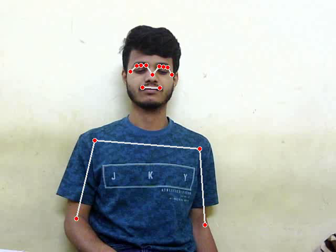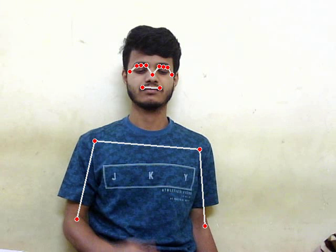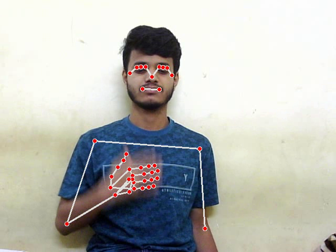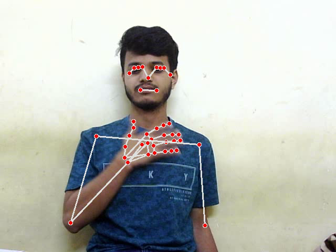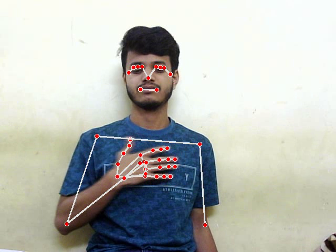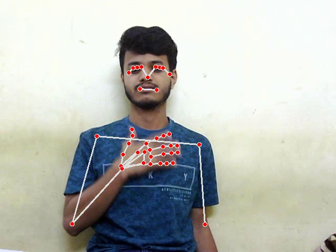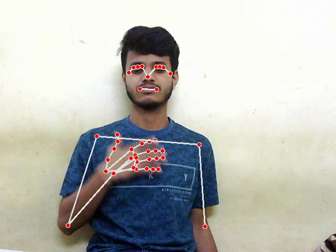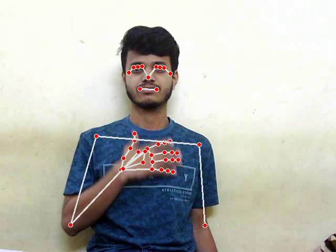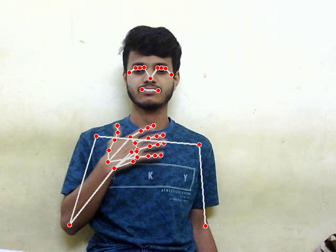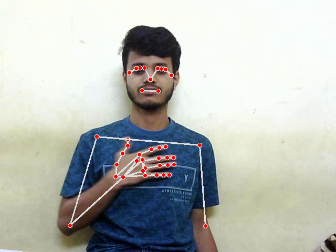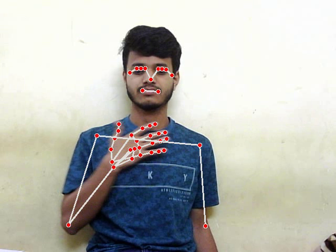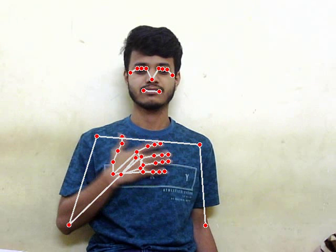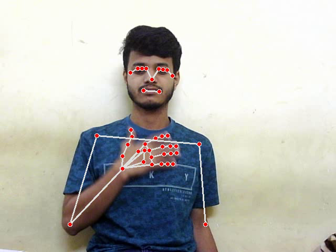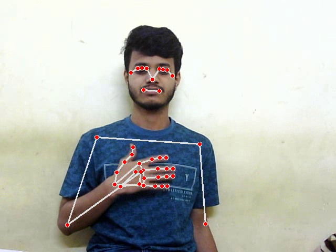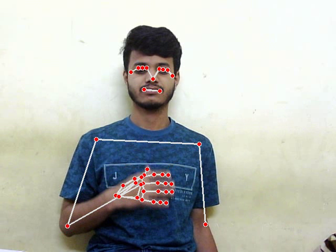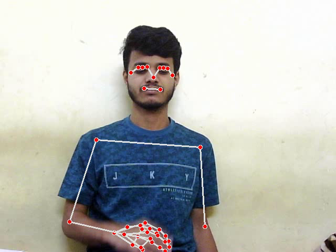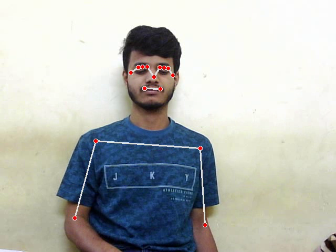please